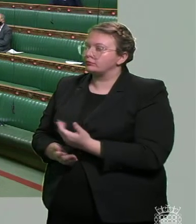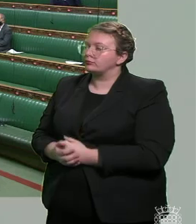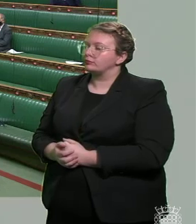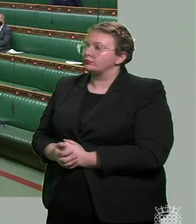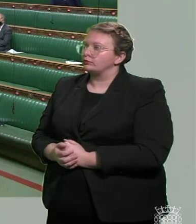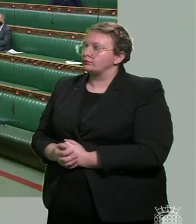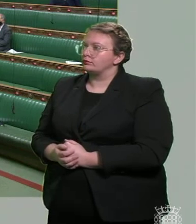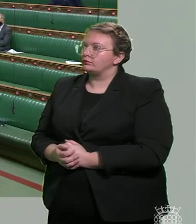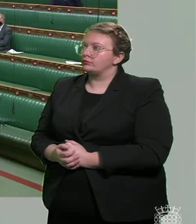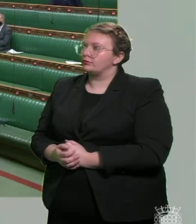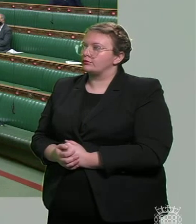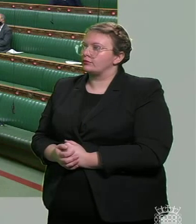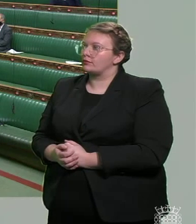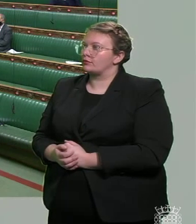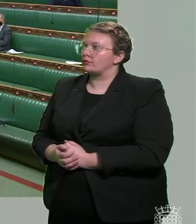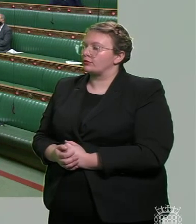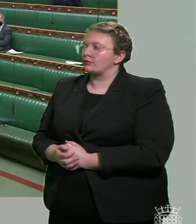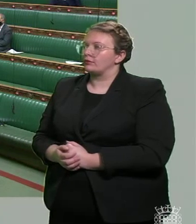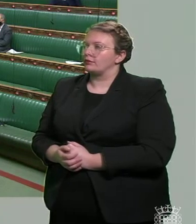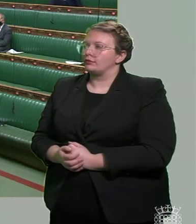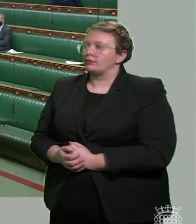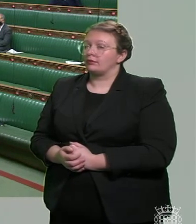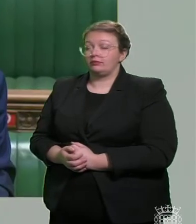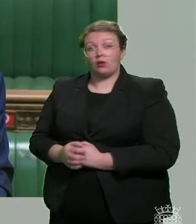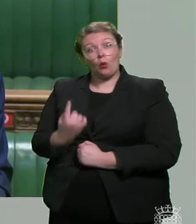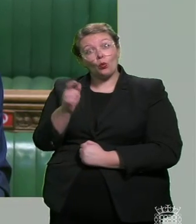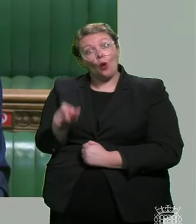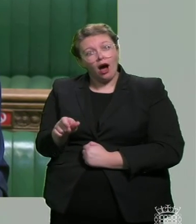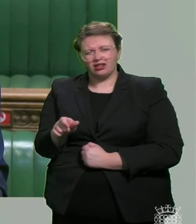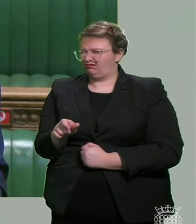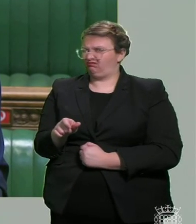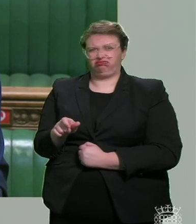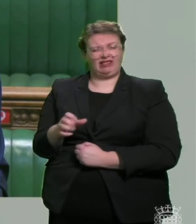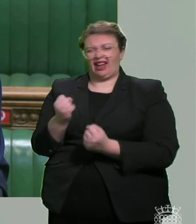There are thousands and thousands of people in exactly the same position.